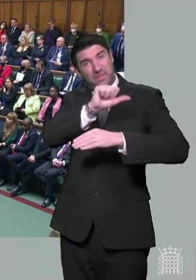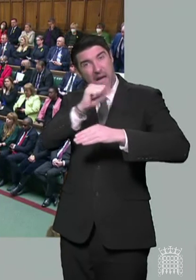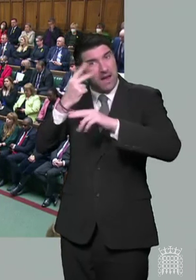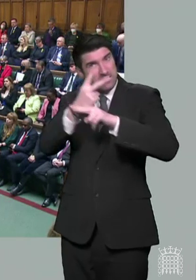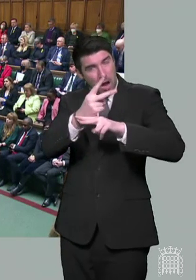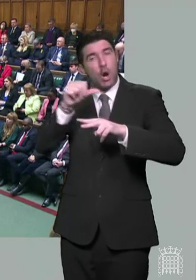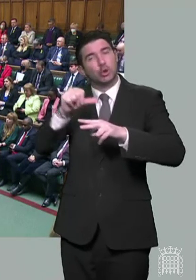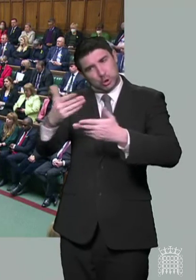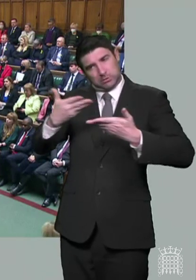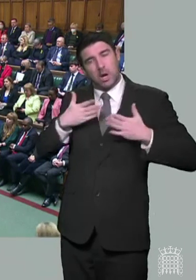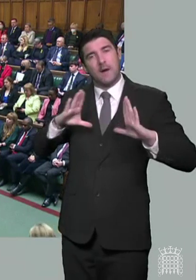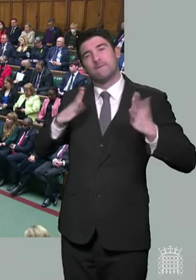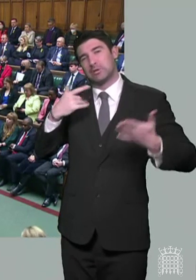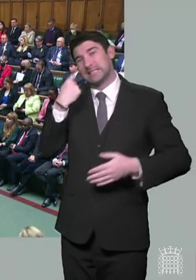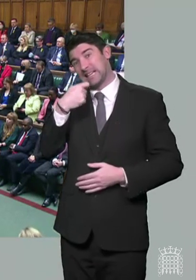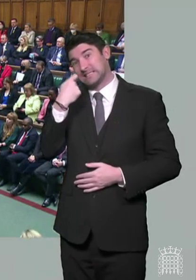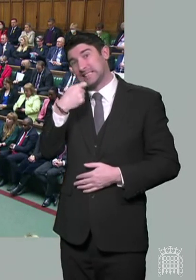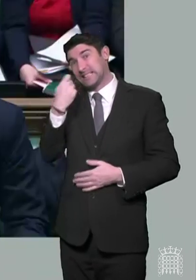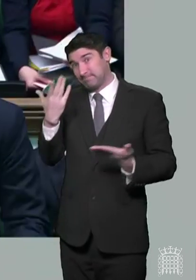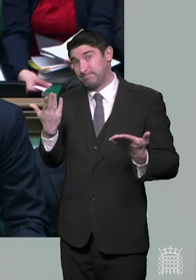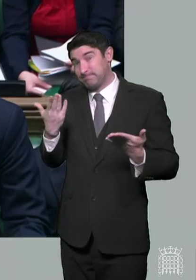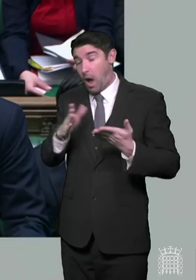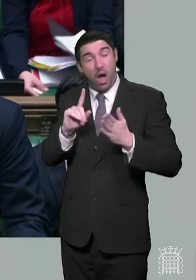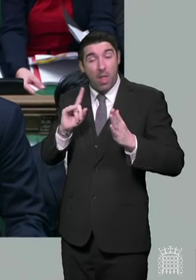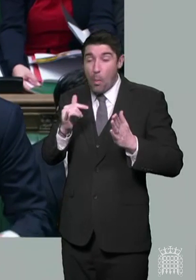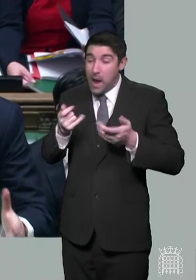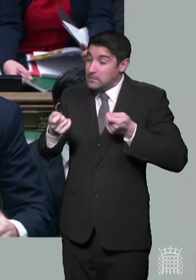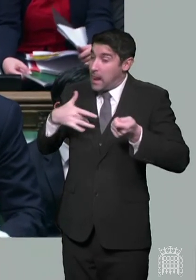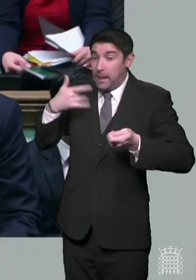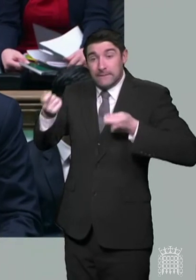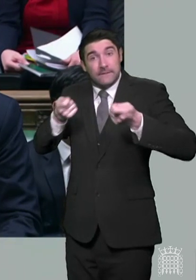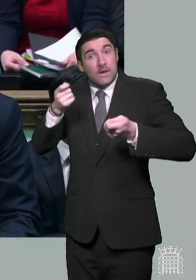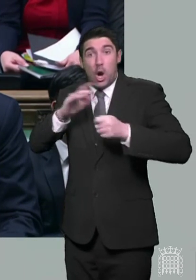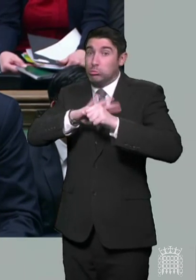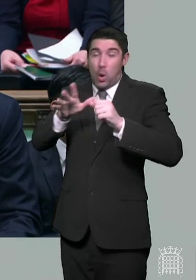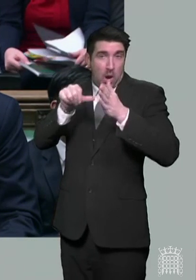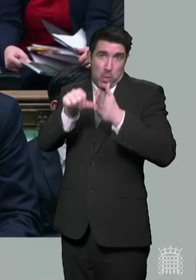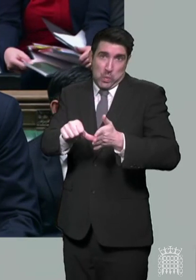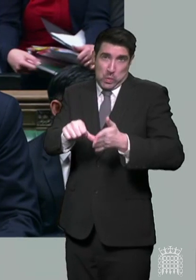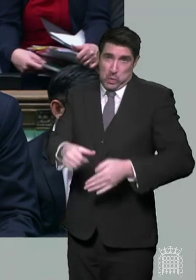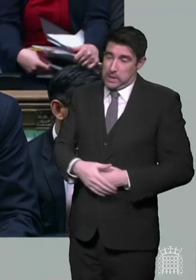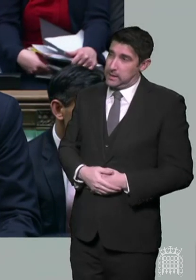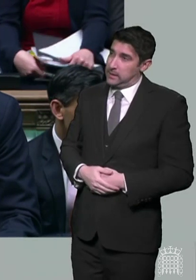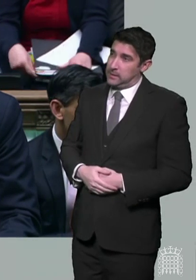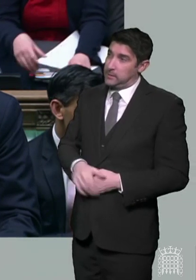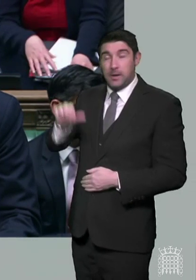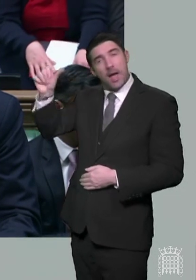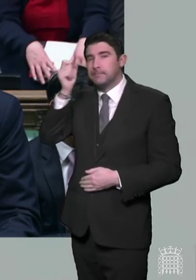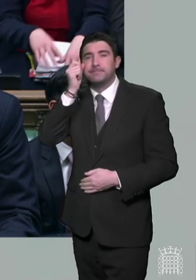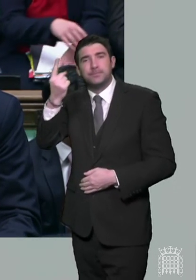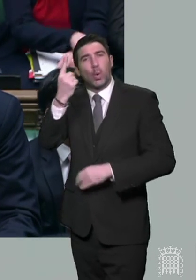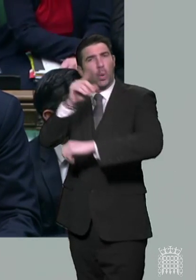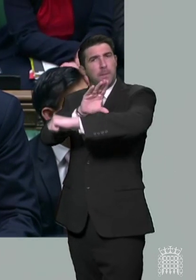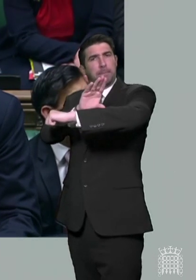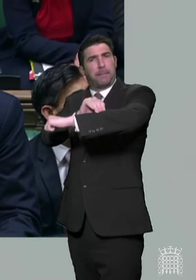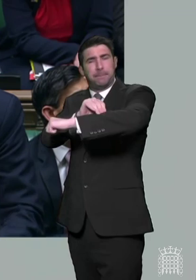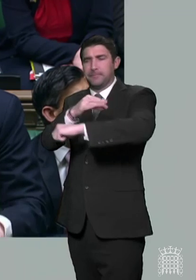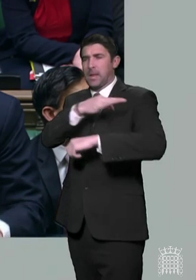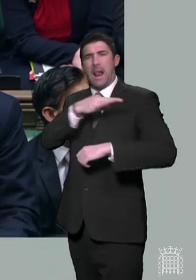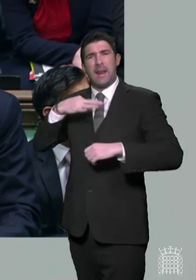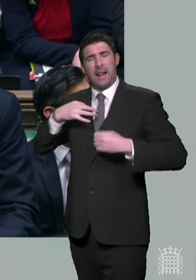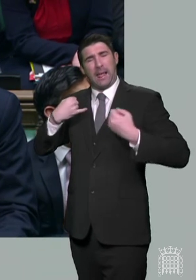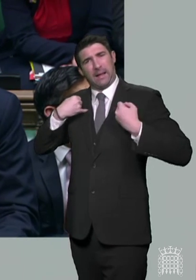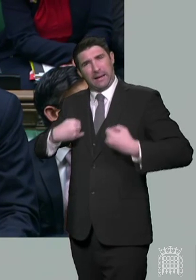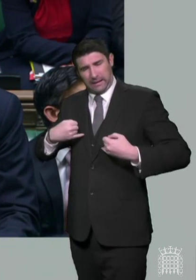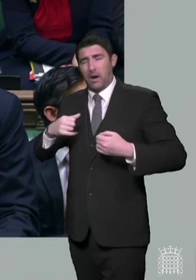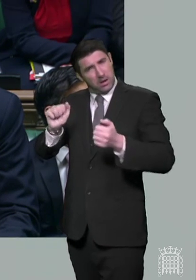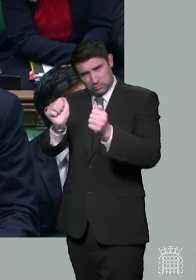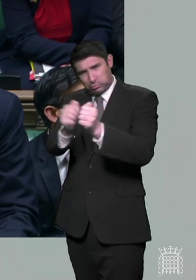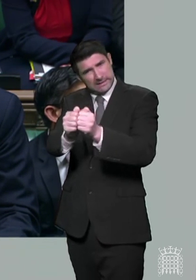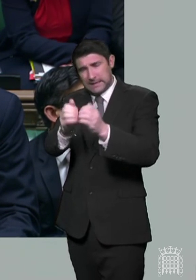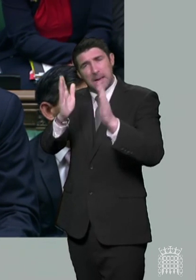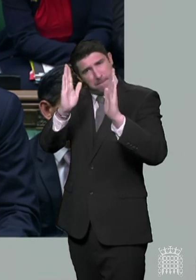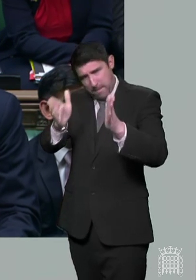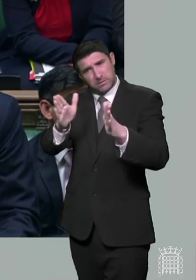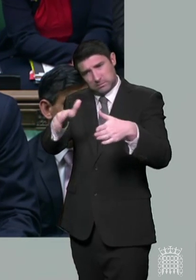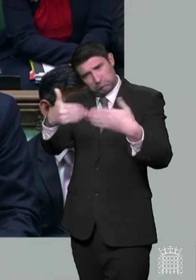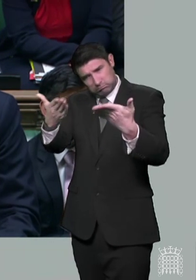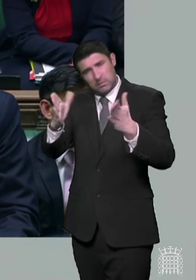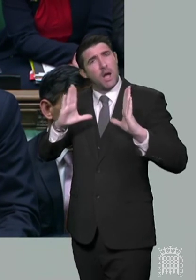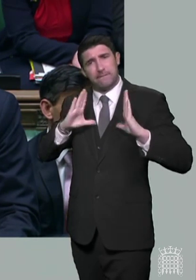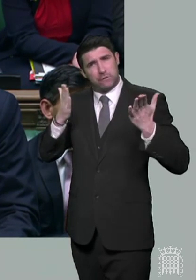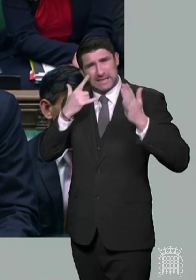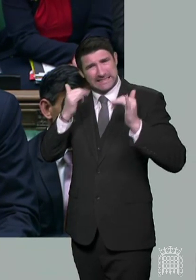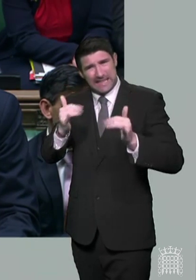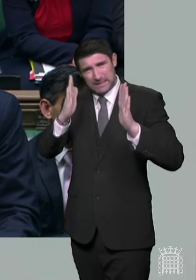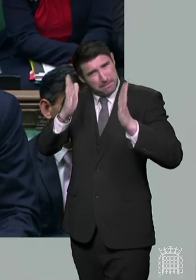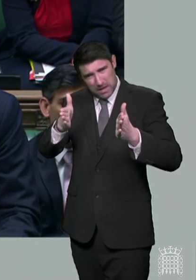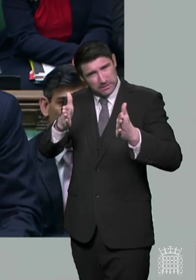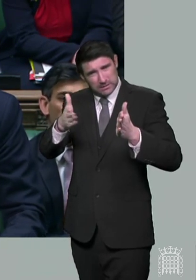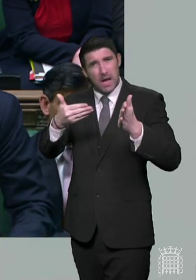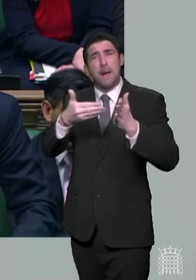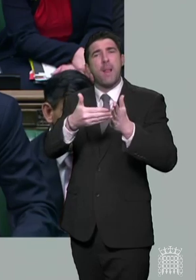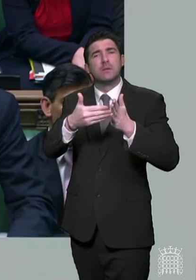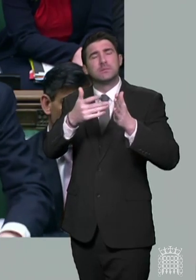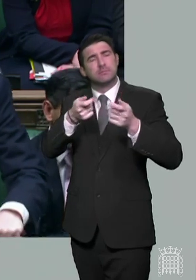As I think I said to the honourable Lady last week, it is absolutely essential that those who are immunocompromised and the clinically extremely vulnerable continue to have access to free testing and all the therapies and antivirals that they need.